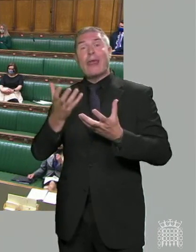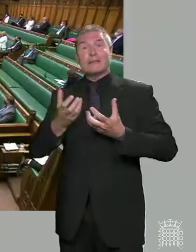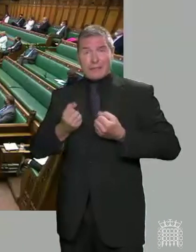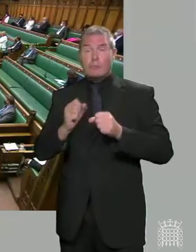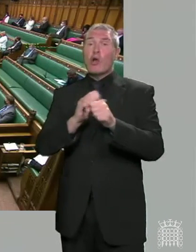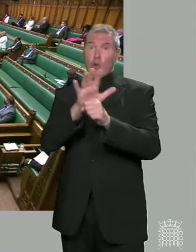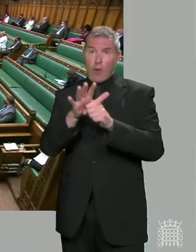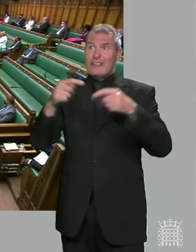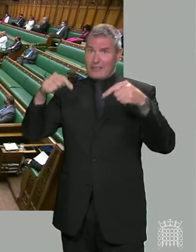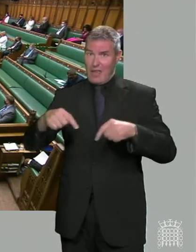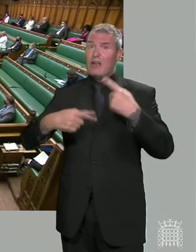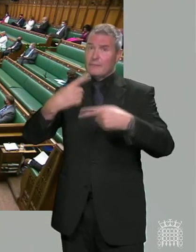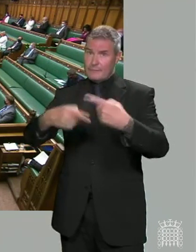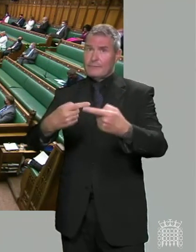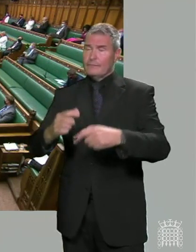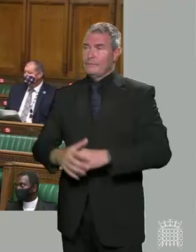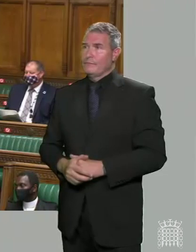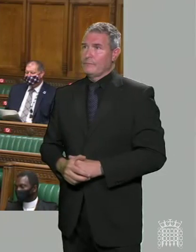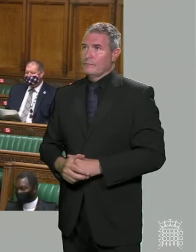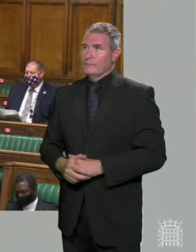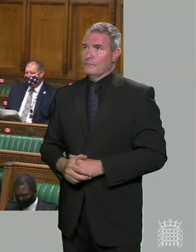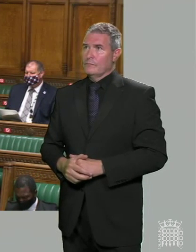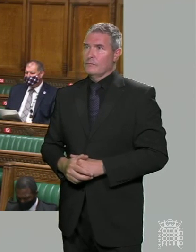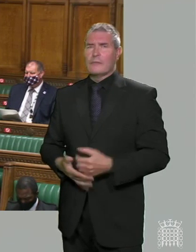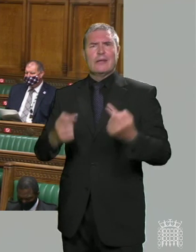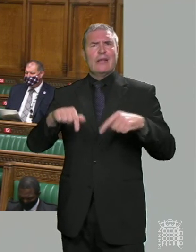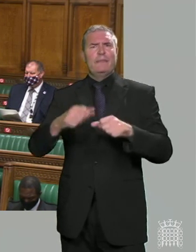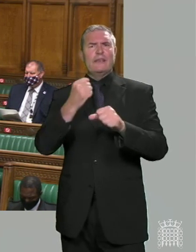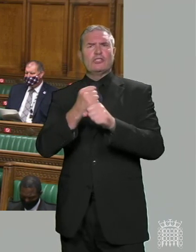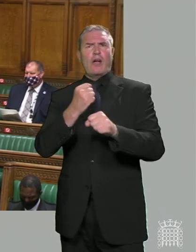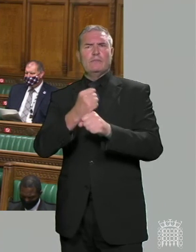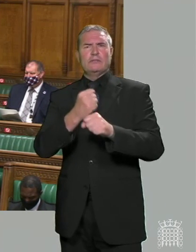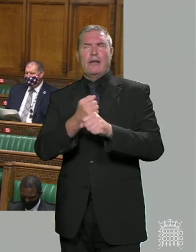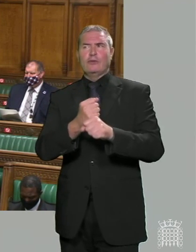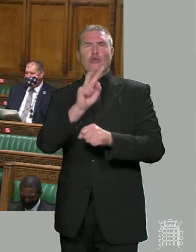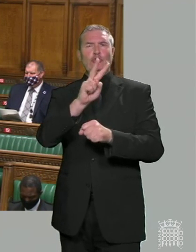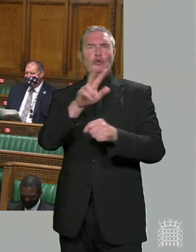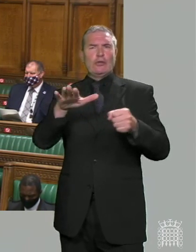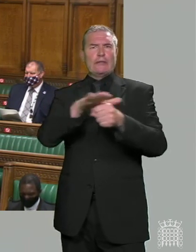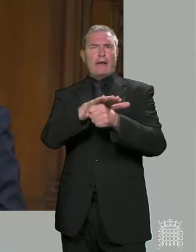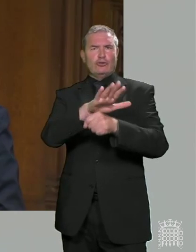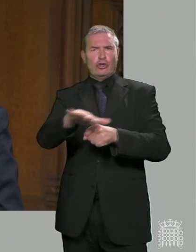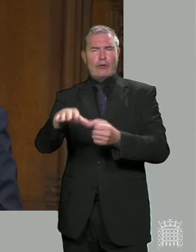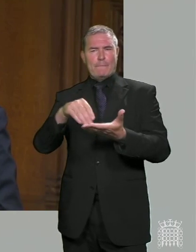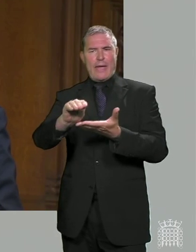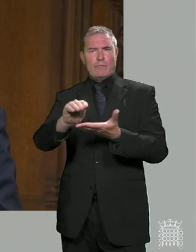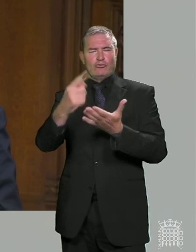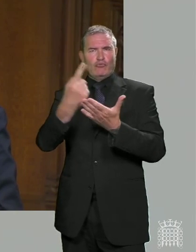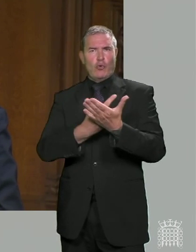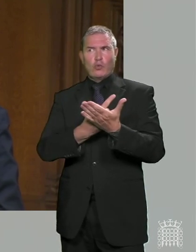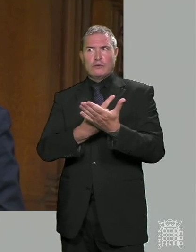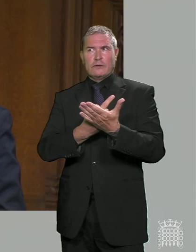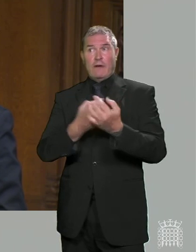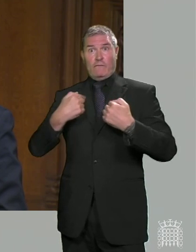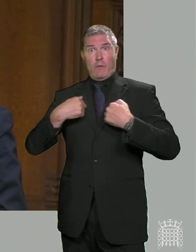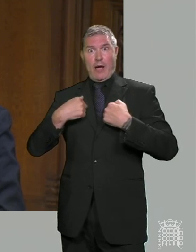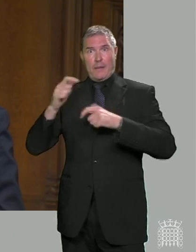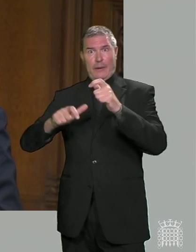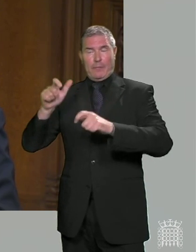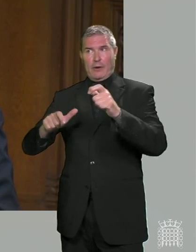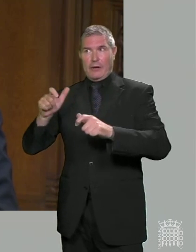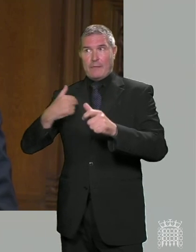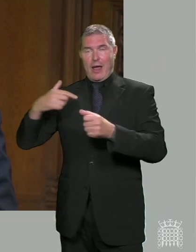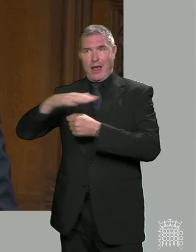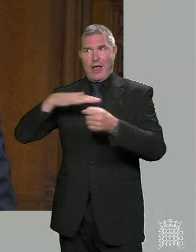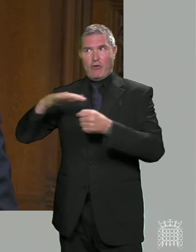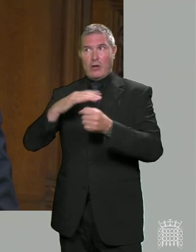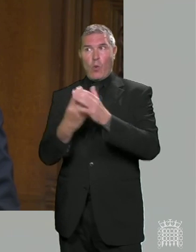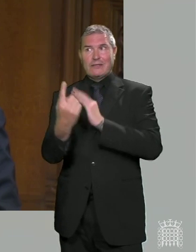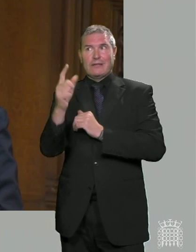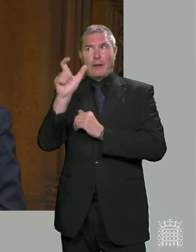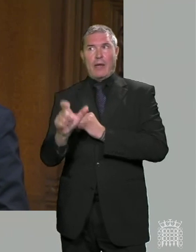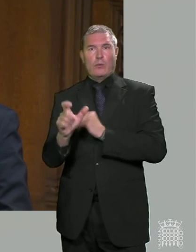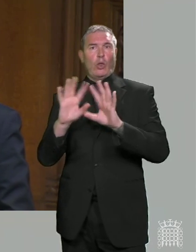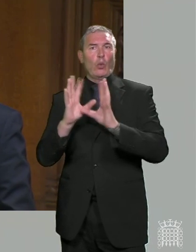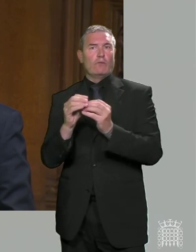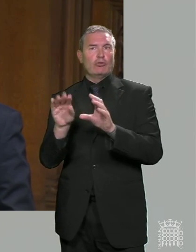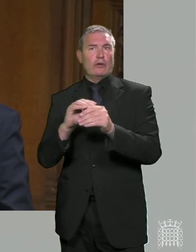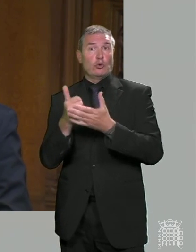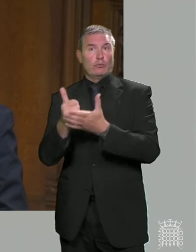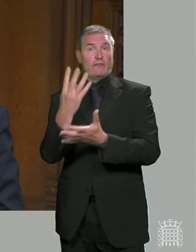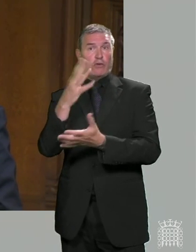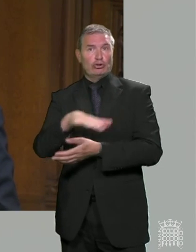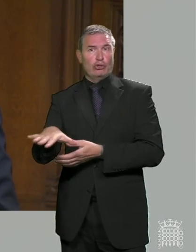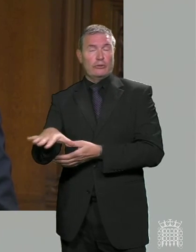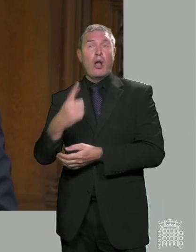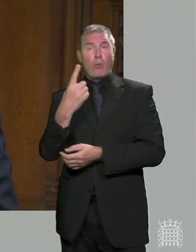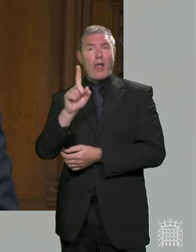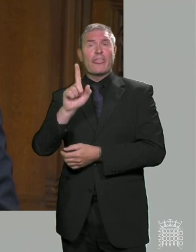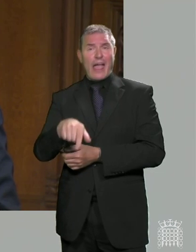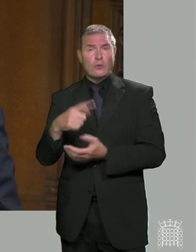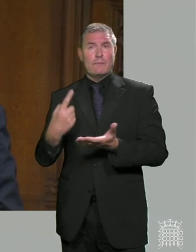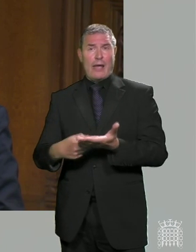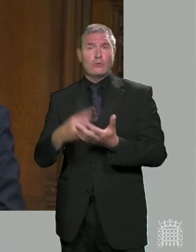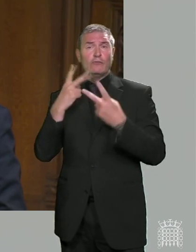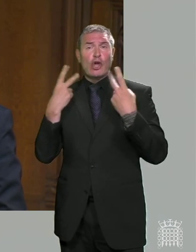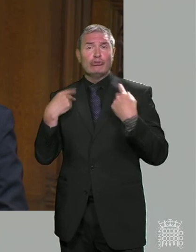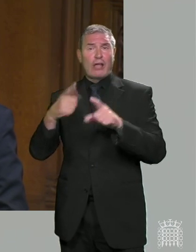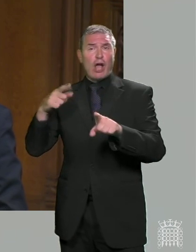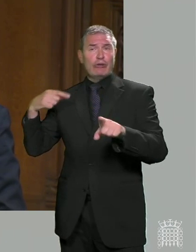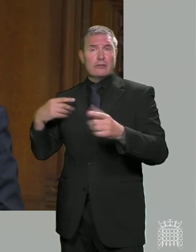Stuart C. McDonald The Government’s two- child cap and childcare proof of payment rules mean that my hard-working constituent, Ms Cowan, who is a single parent on universal credit supporting four kids, faces £1,000 of nursery arrears.